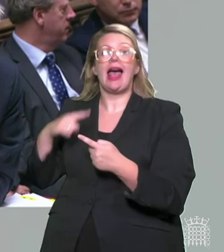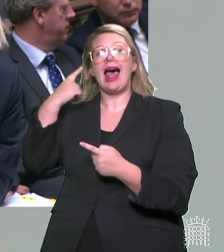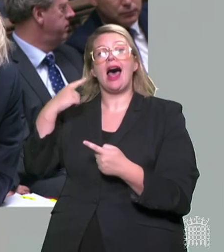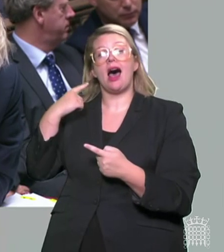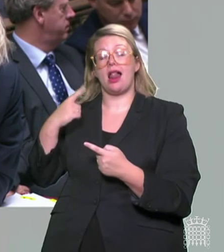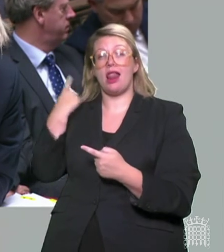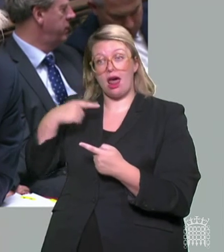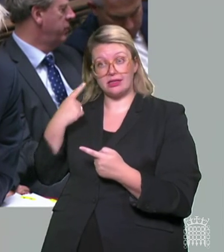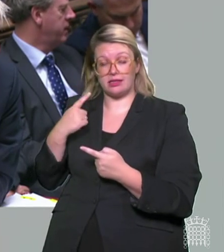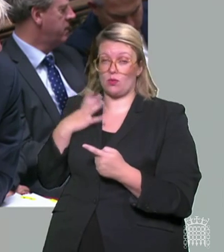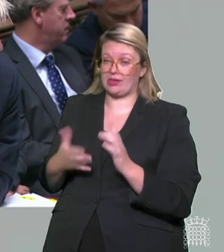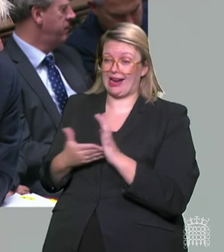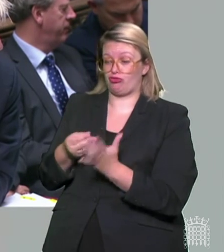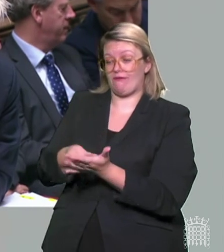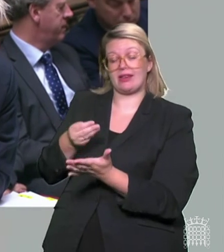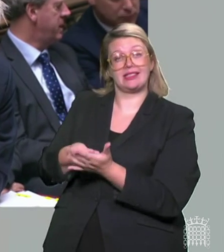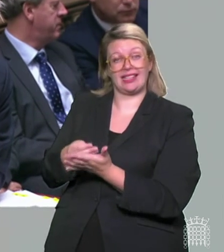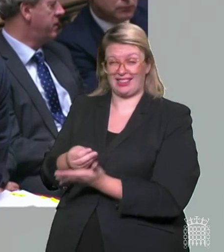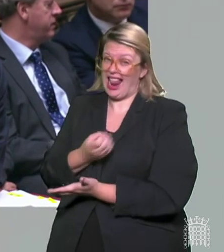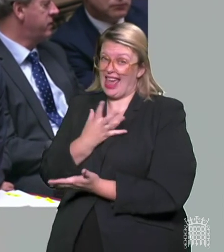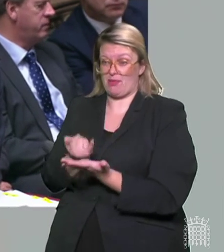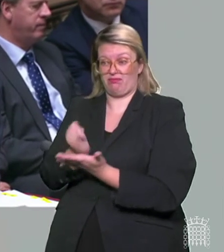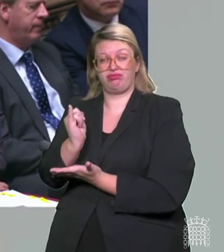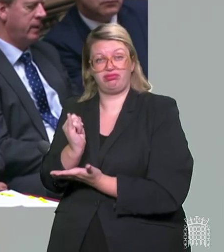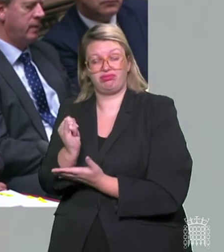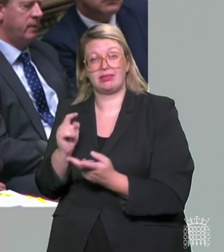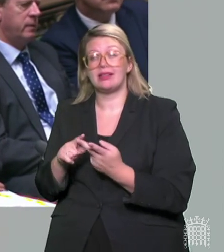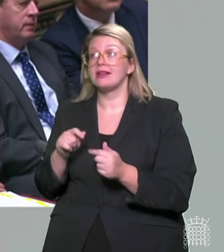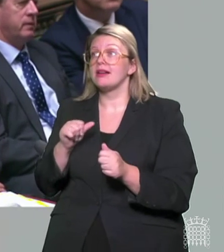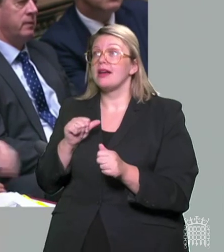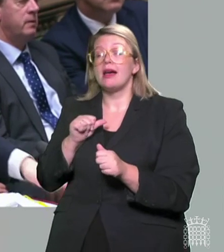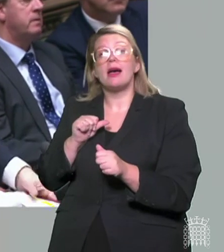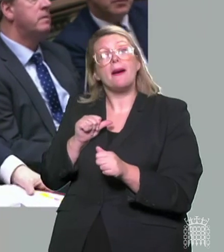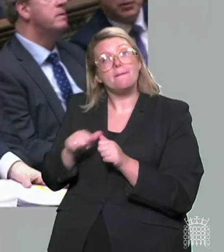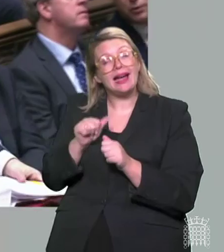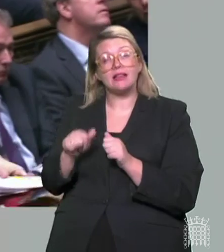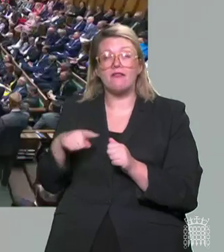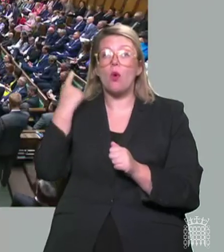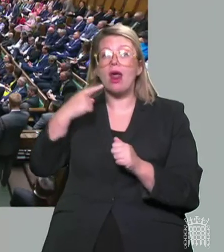As for the London Mayor, he would do better to get out of California and take control of crime in his city.